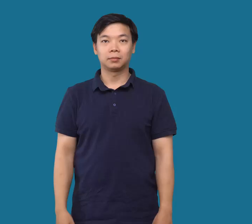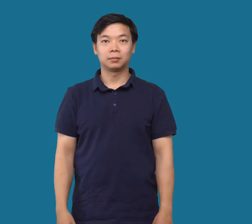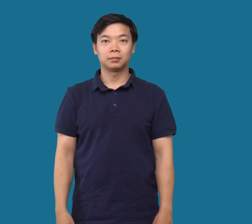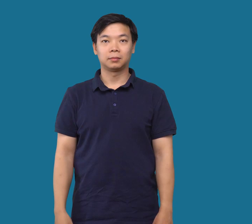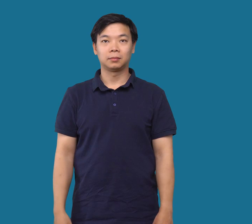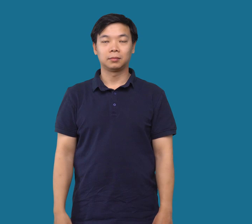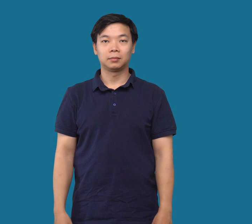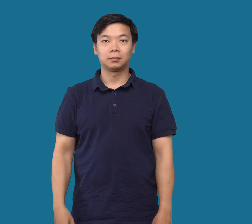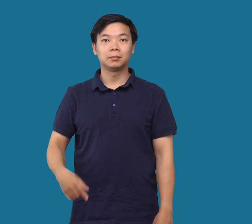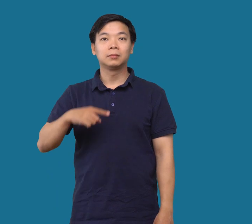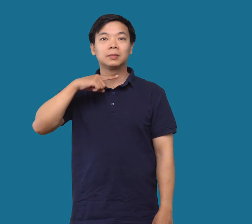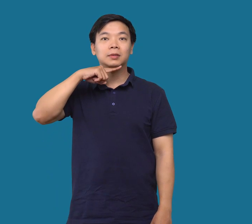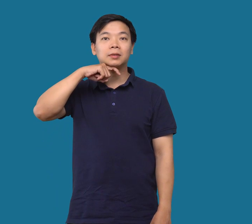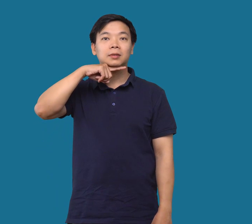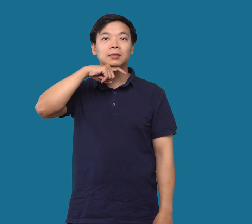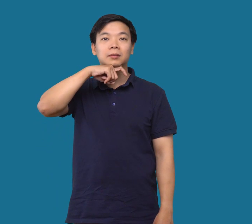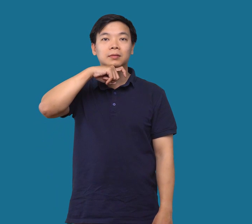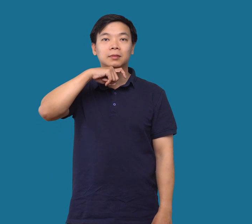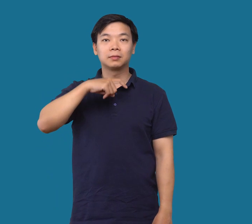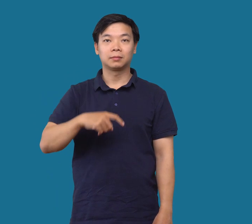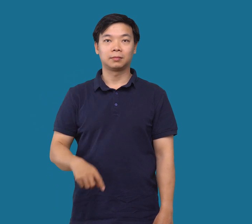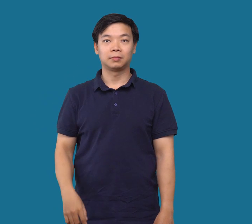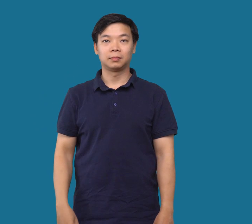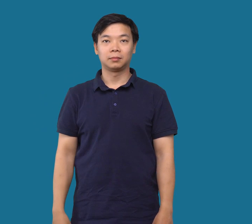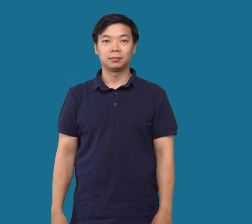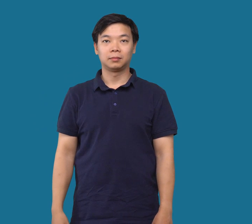con kiến